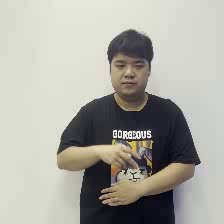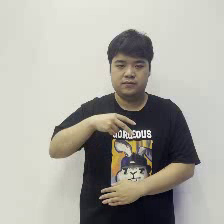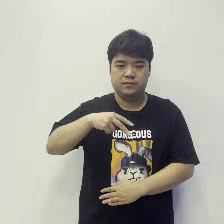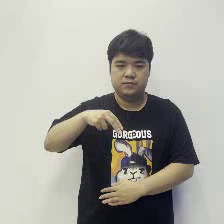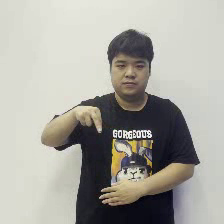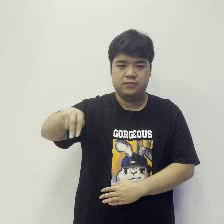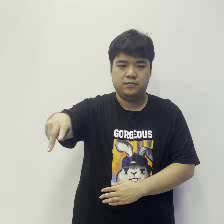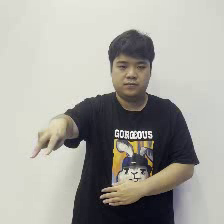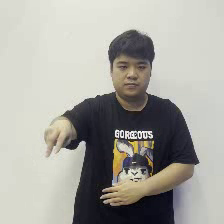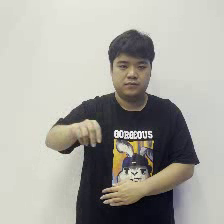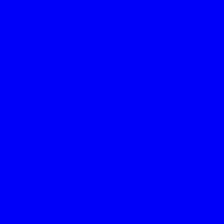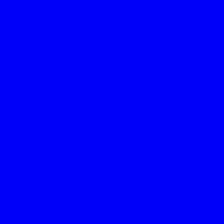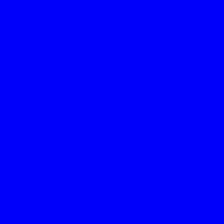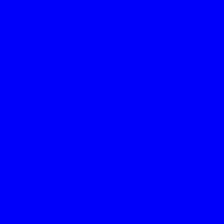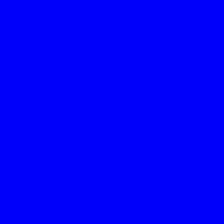Đi